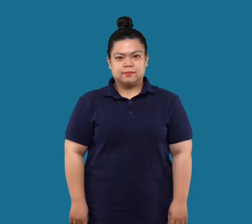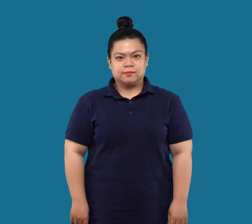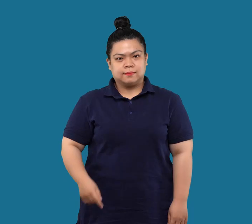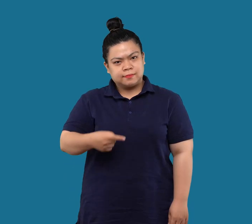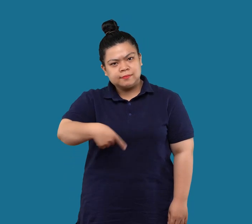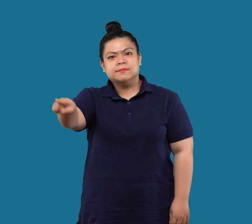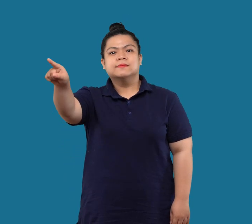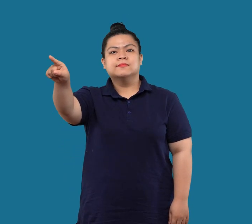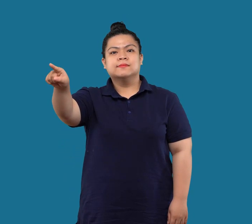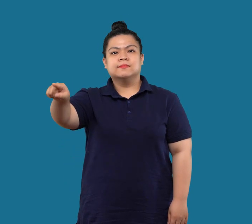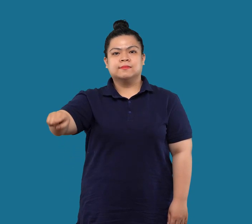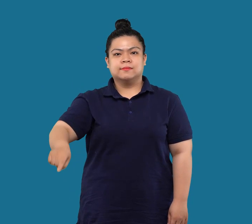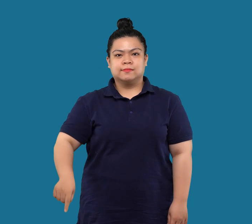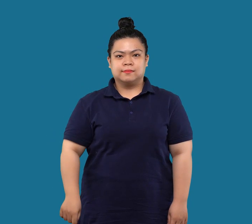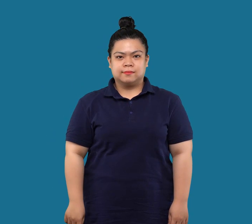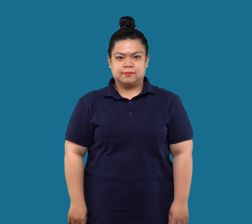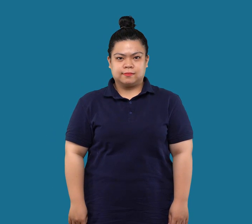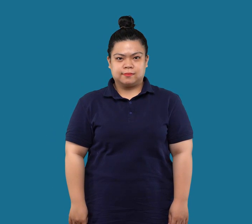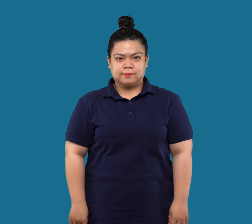lên đường